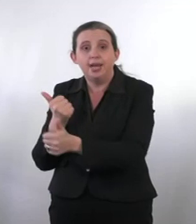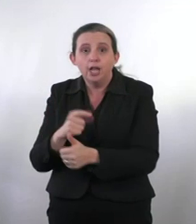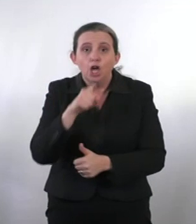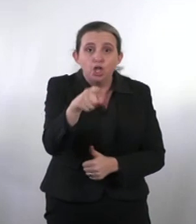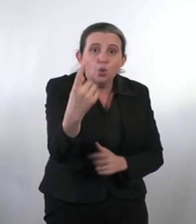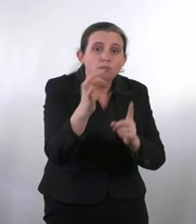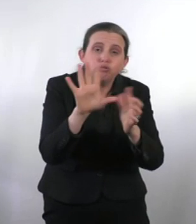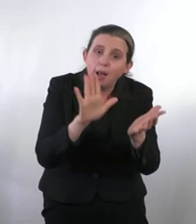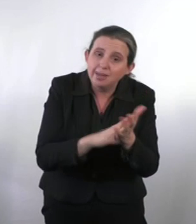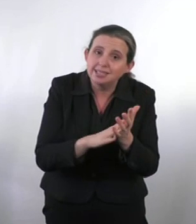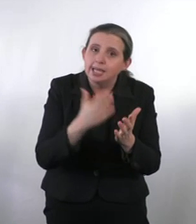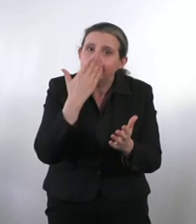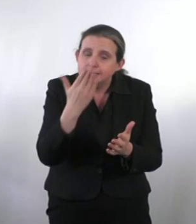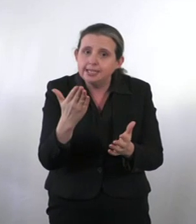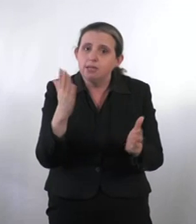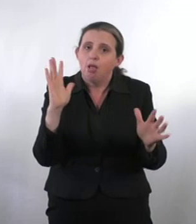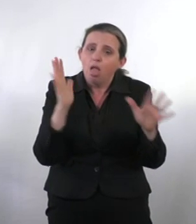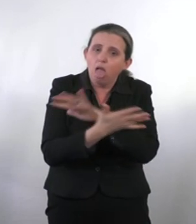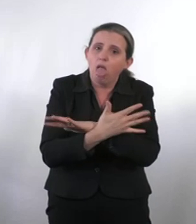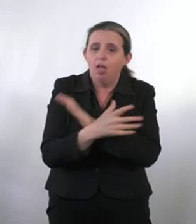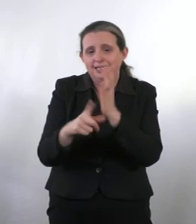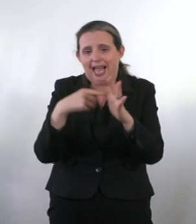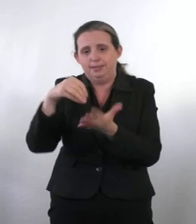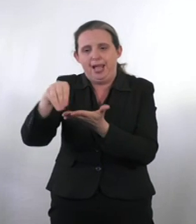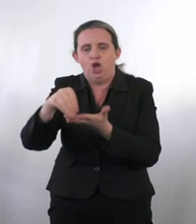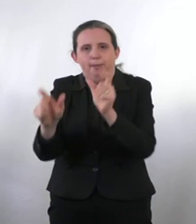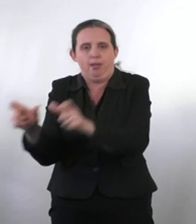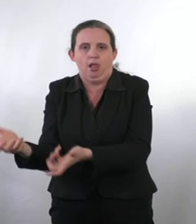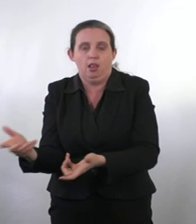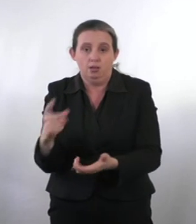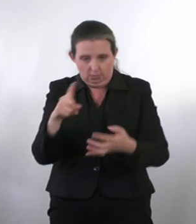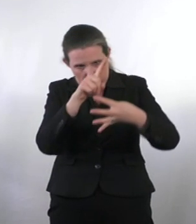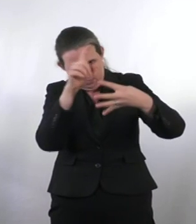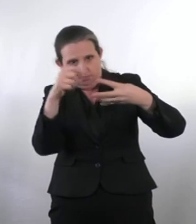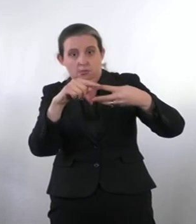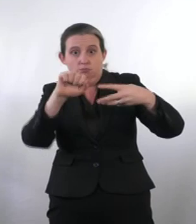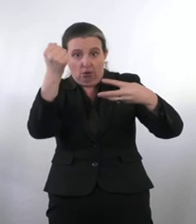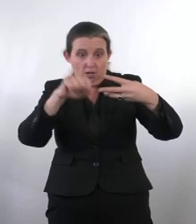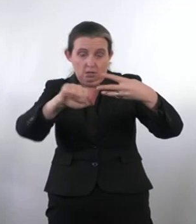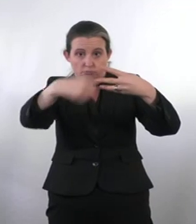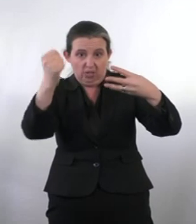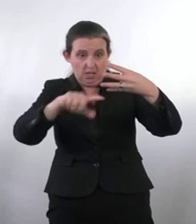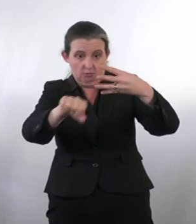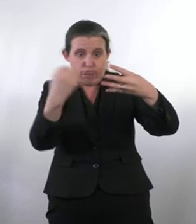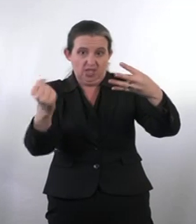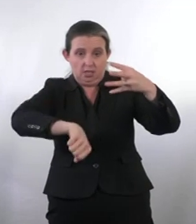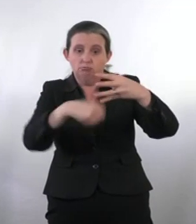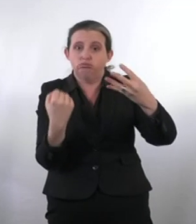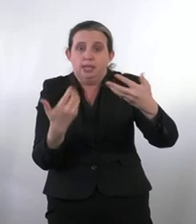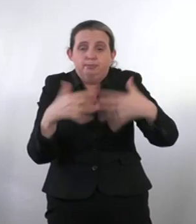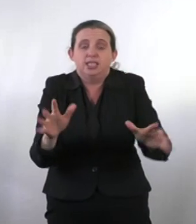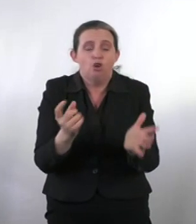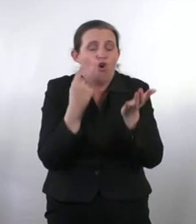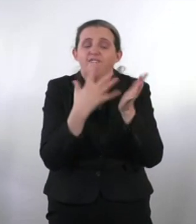So I think it is a clean sweep: bullying, harassment, leaking, wasting public money and obvious conflicts of interest.